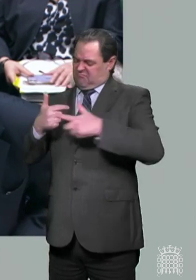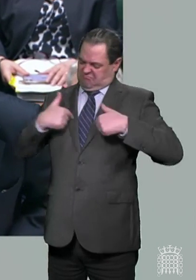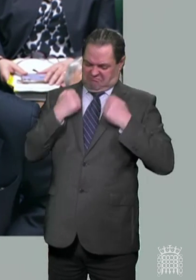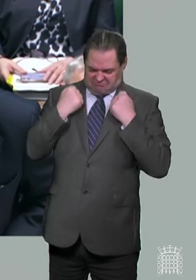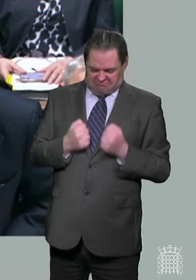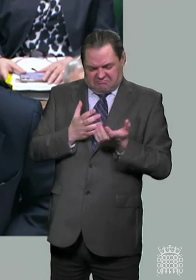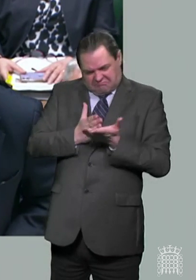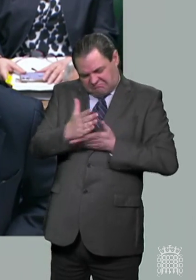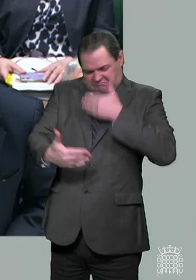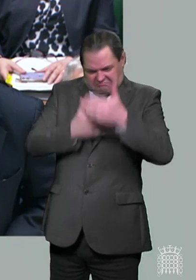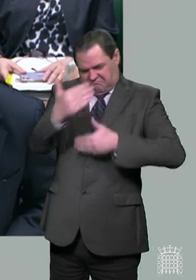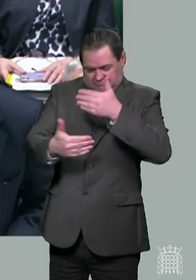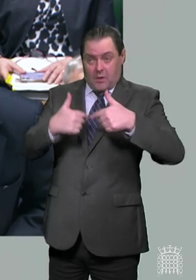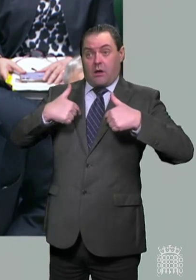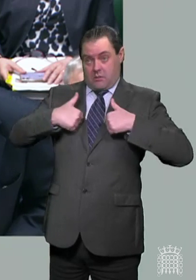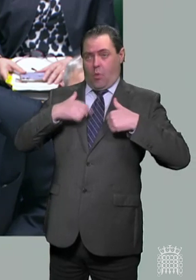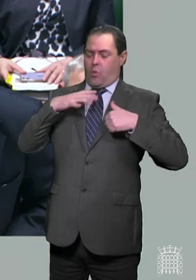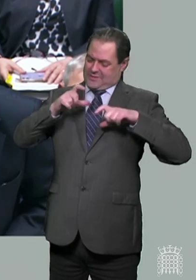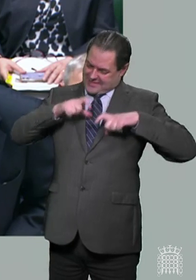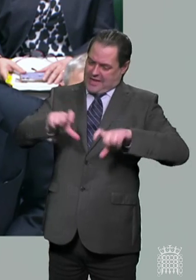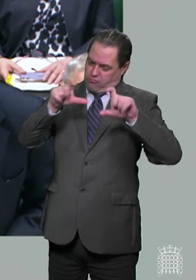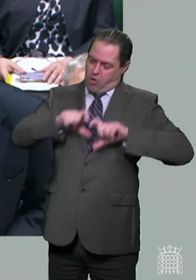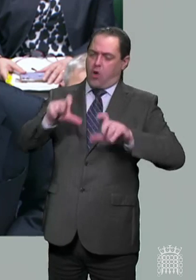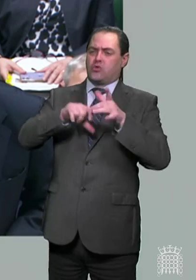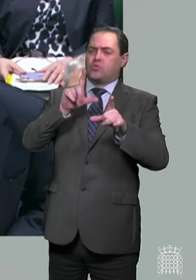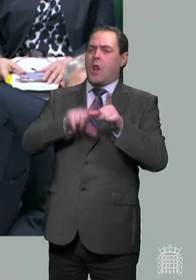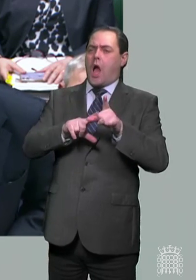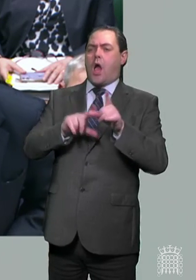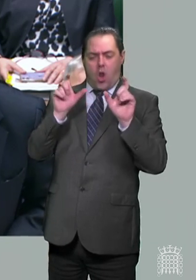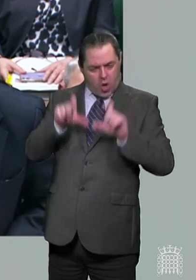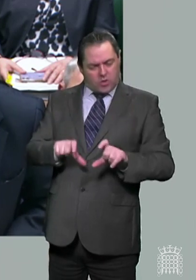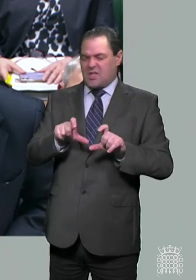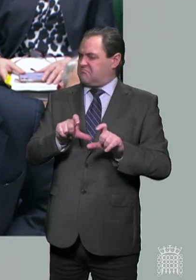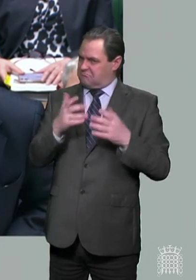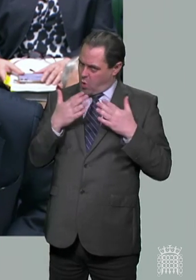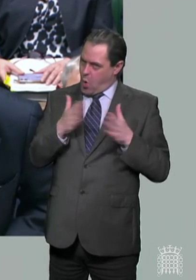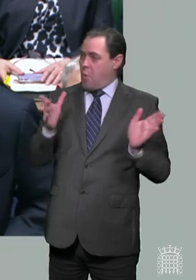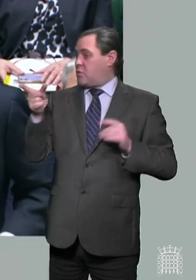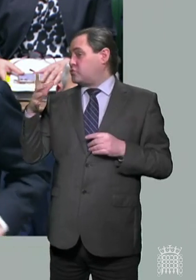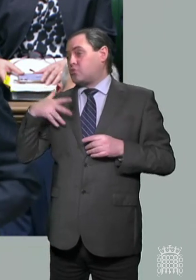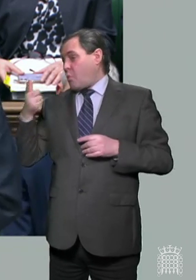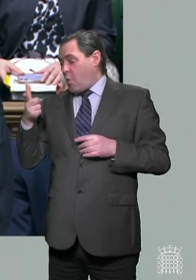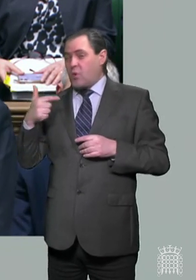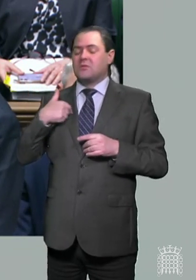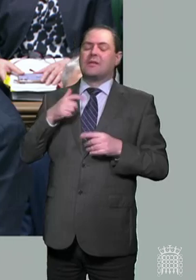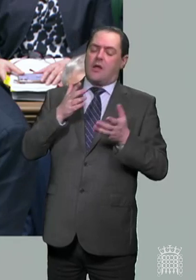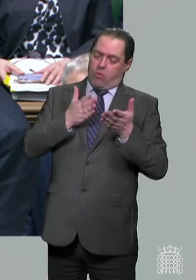It was this Government who decided to keep going in July, when the Leader of the Opposition wanted to stay in lockdown.